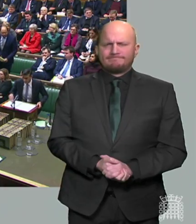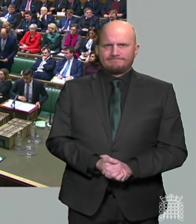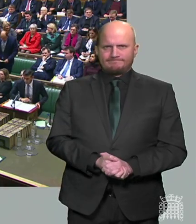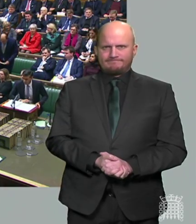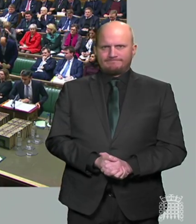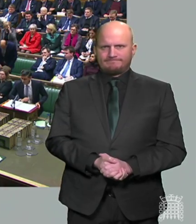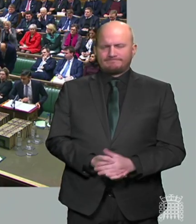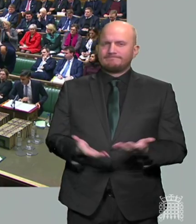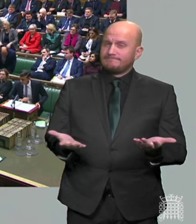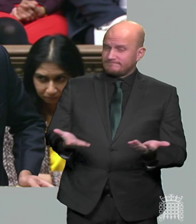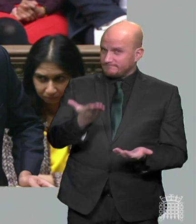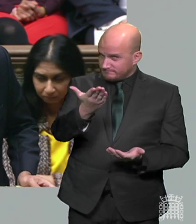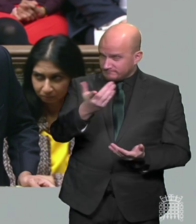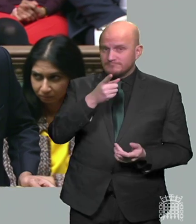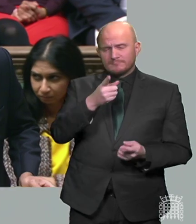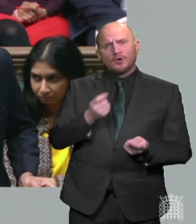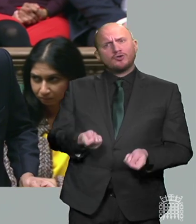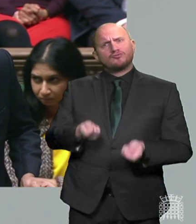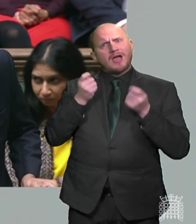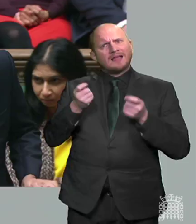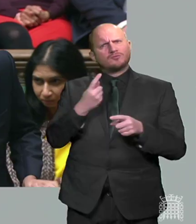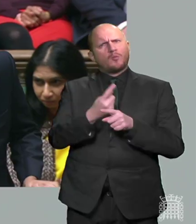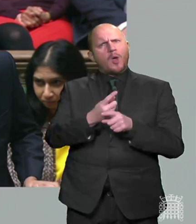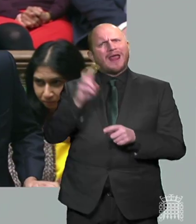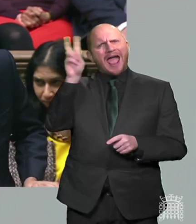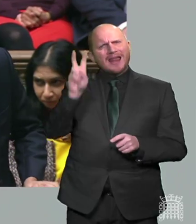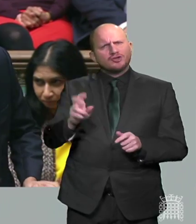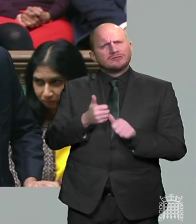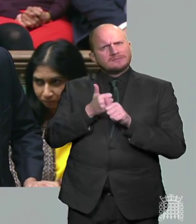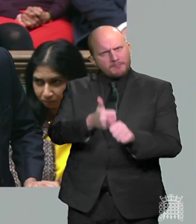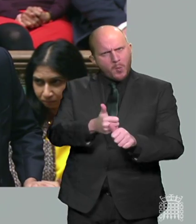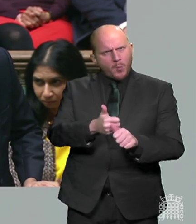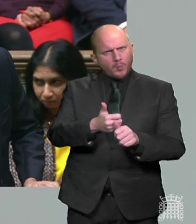I am glad the honourable Gentleman has raised the question of energy support.